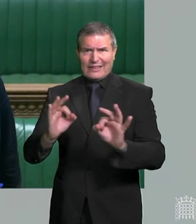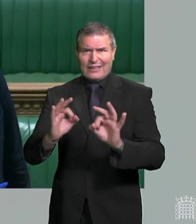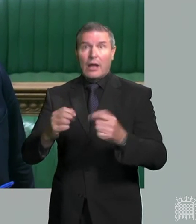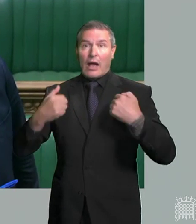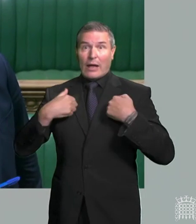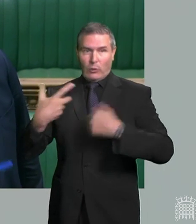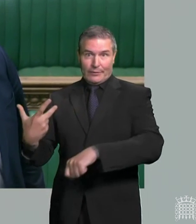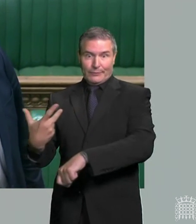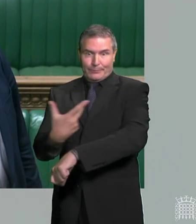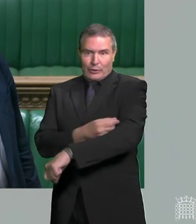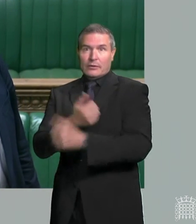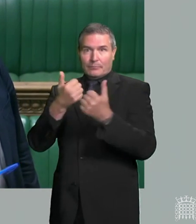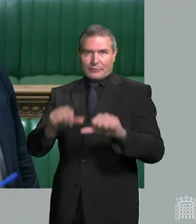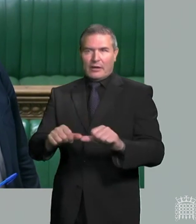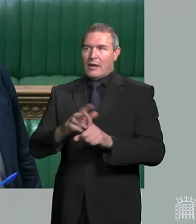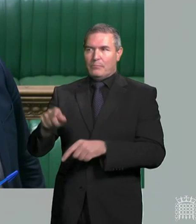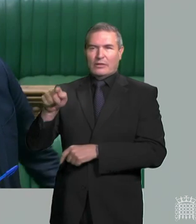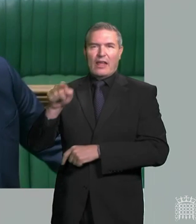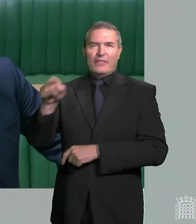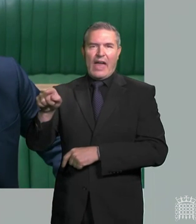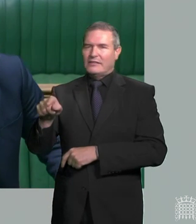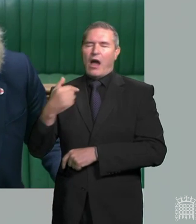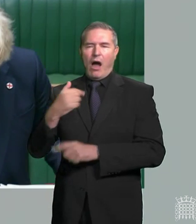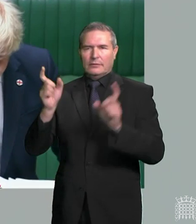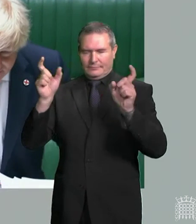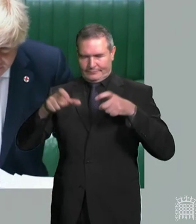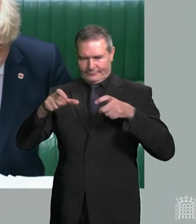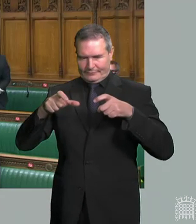We inoculate, while they are invertebrate.